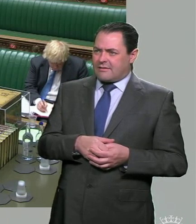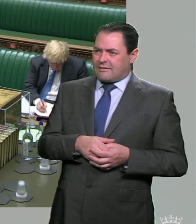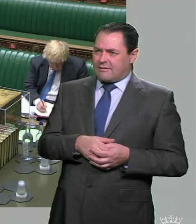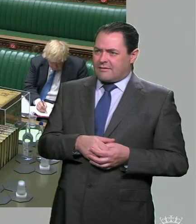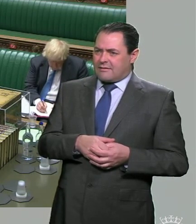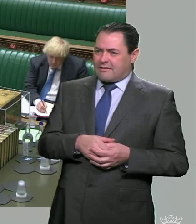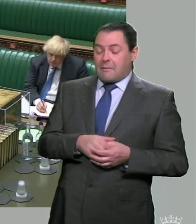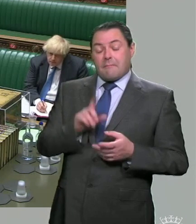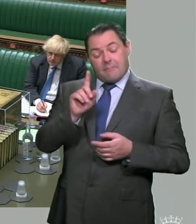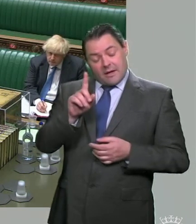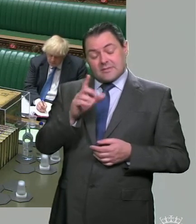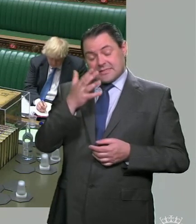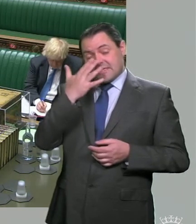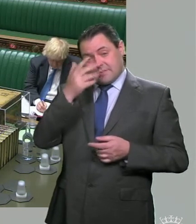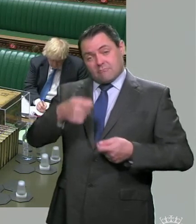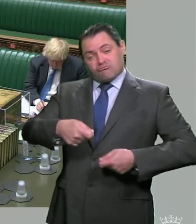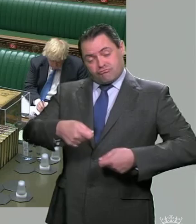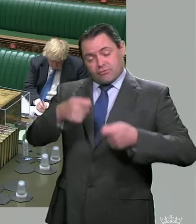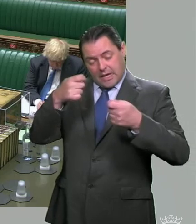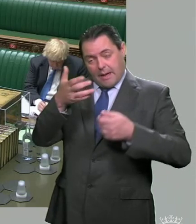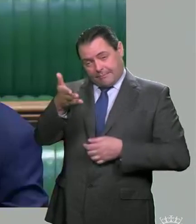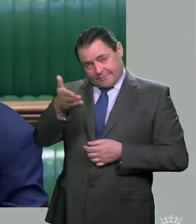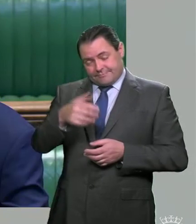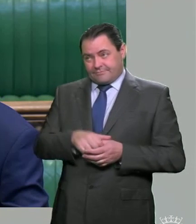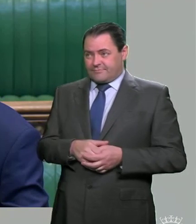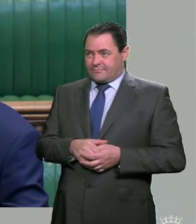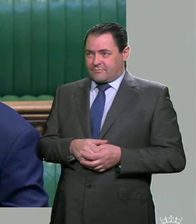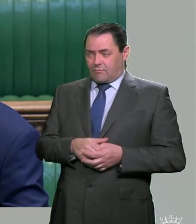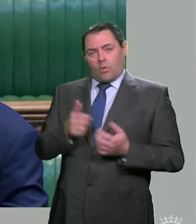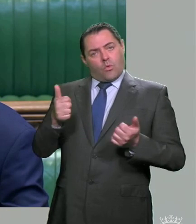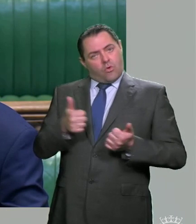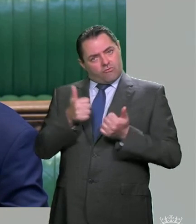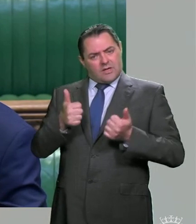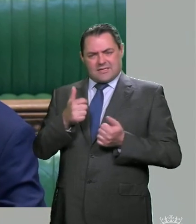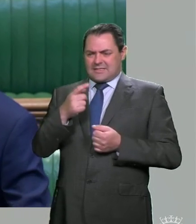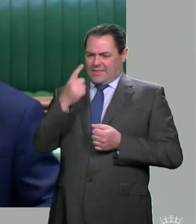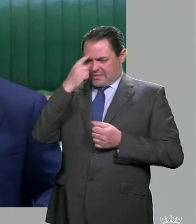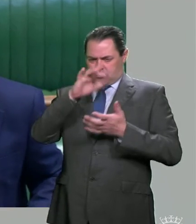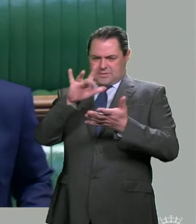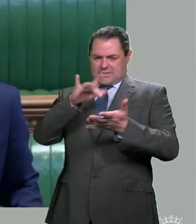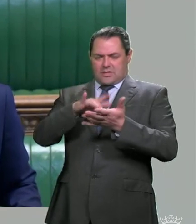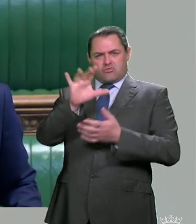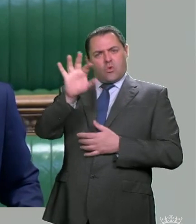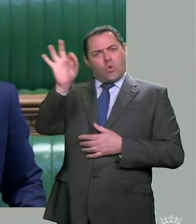But since he has brought it up, let us address the central question.